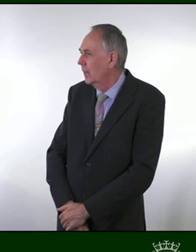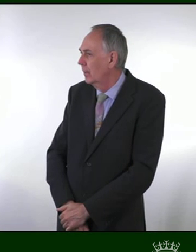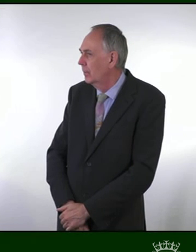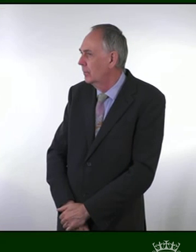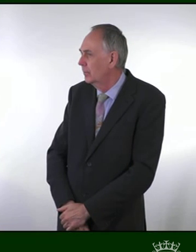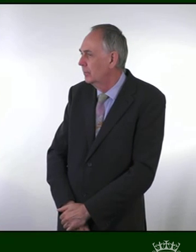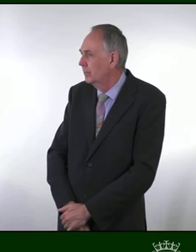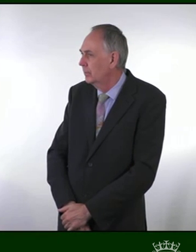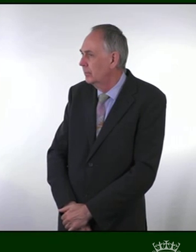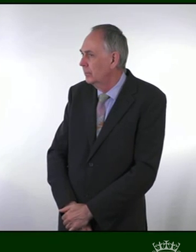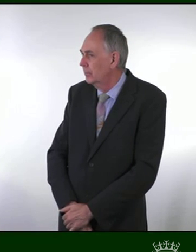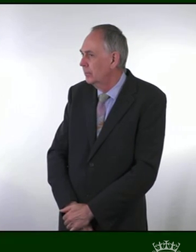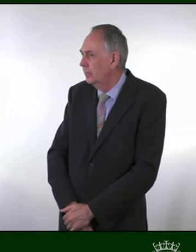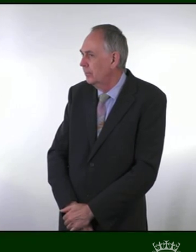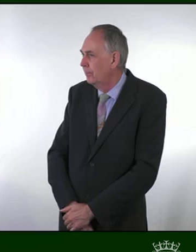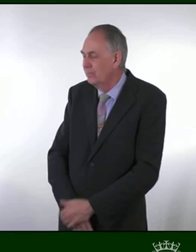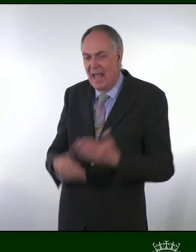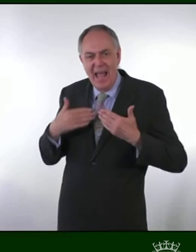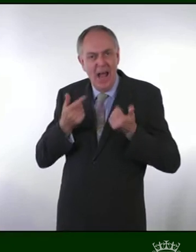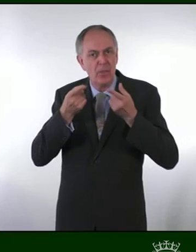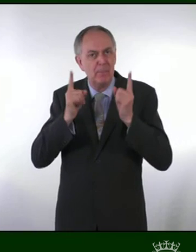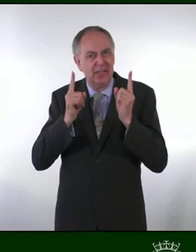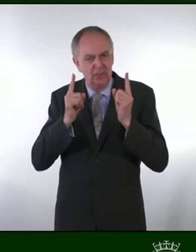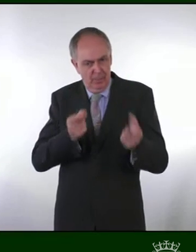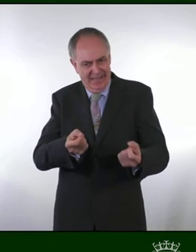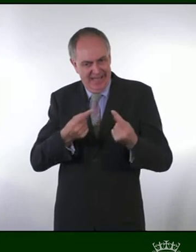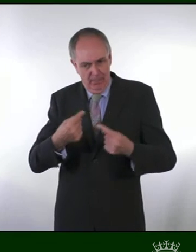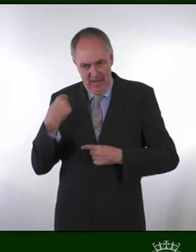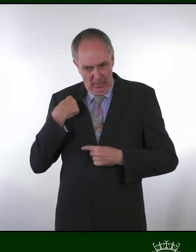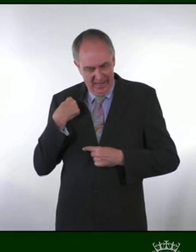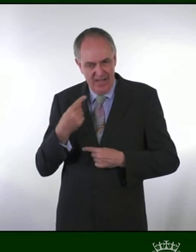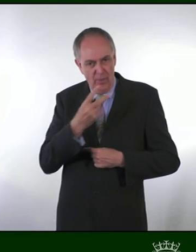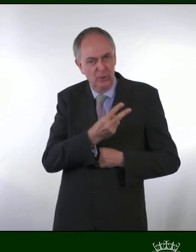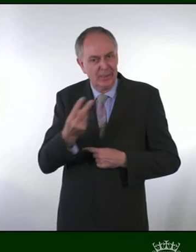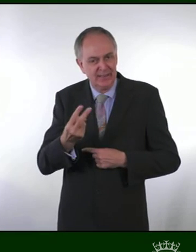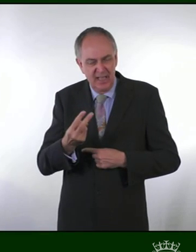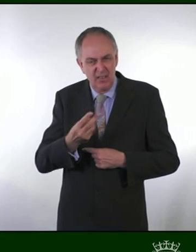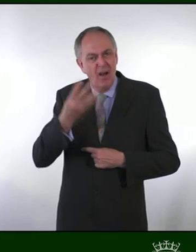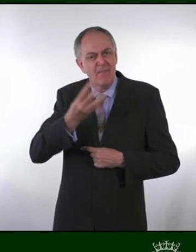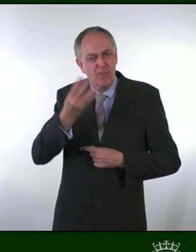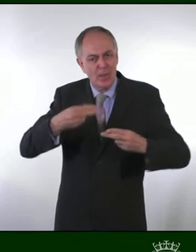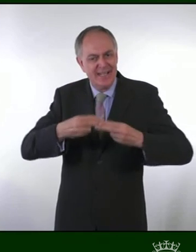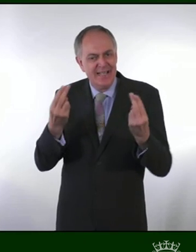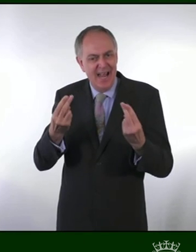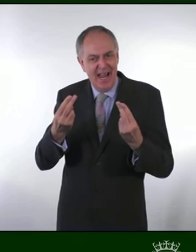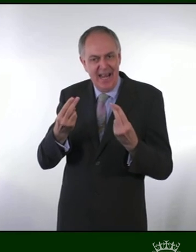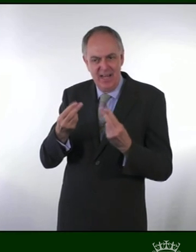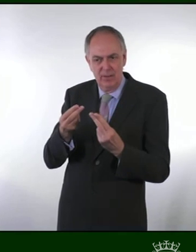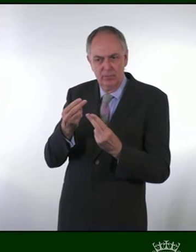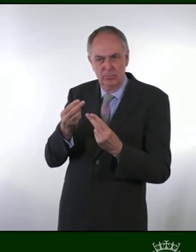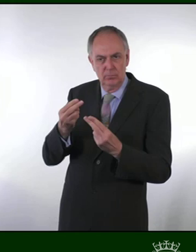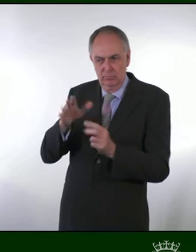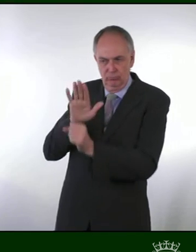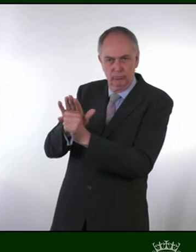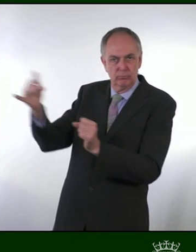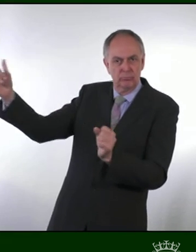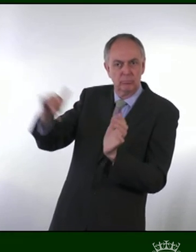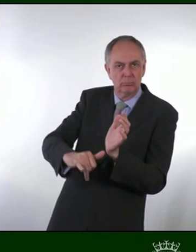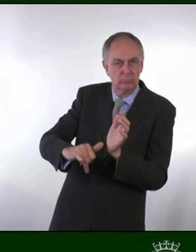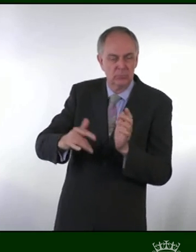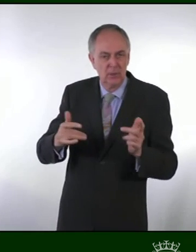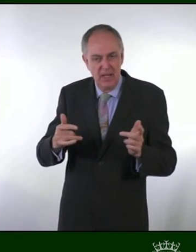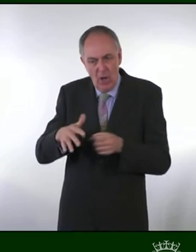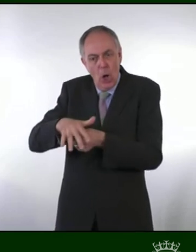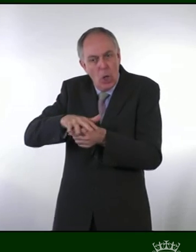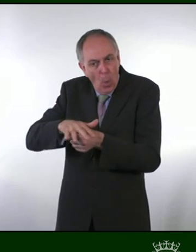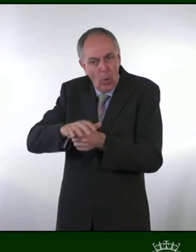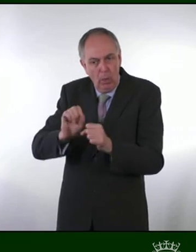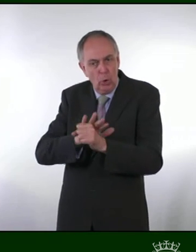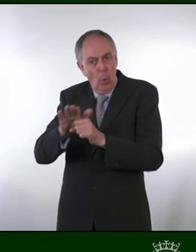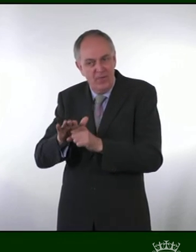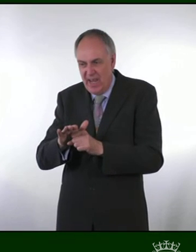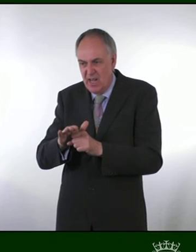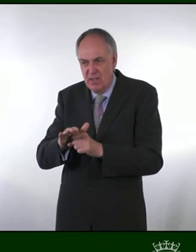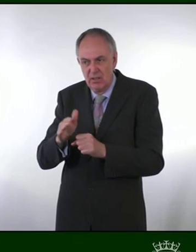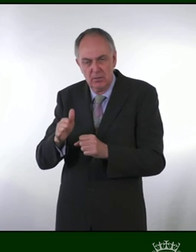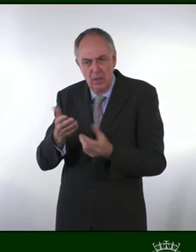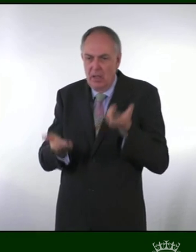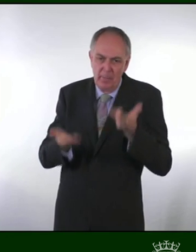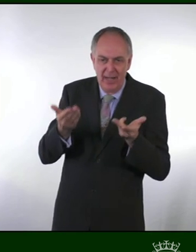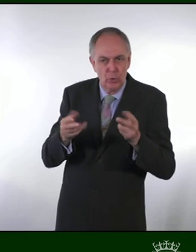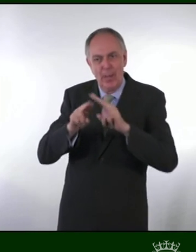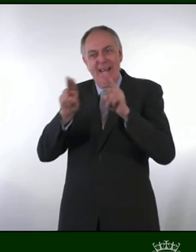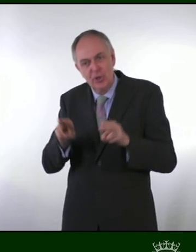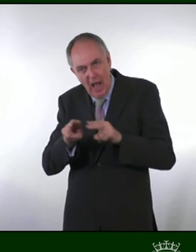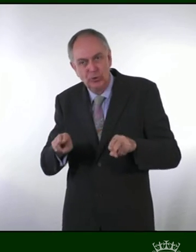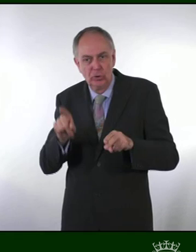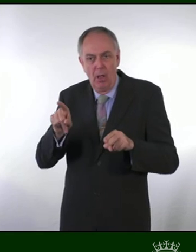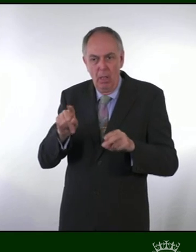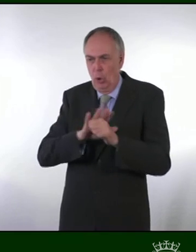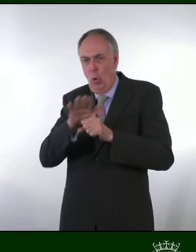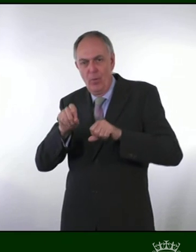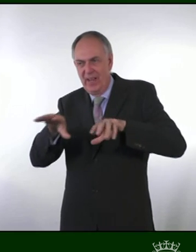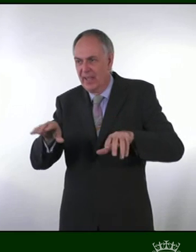The Public Health Minister told me in an email on 22 May that the justification for a 14-day quarantine is “where local Covid incidence and prevalence is much lower relative to international incidence and prevalence”.